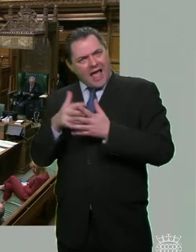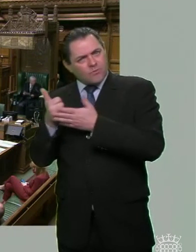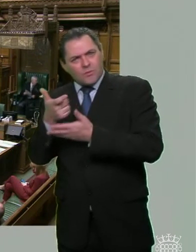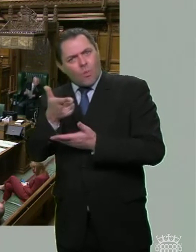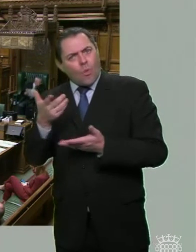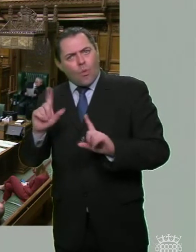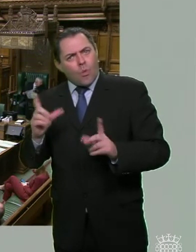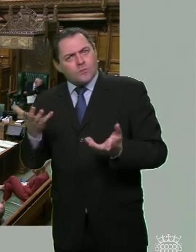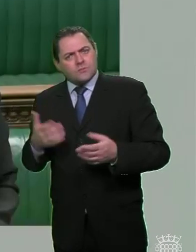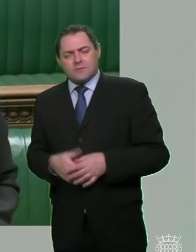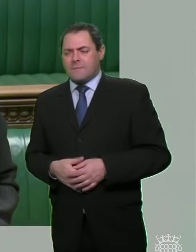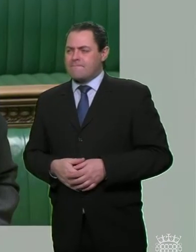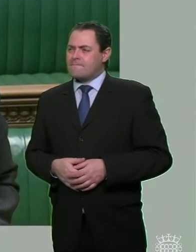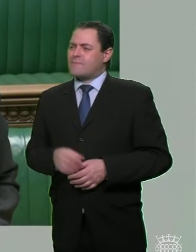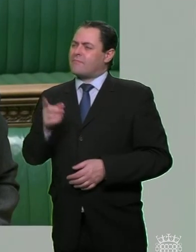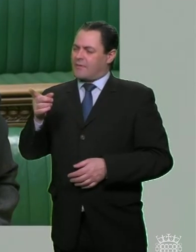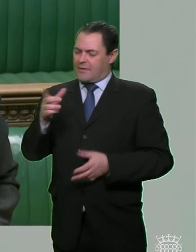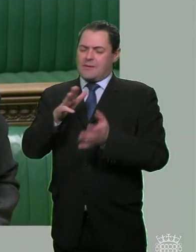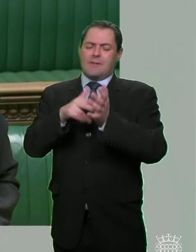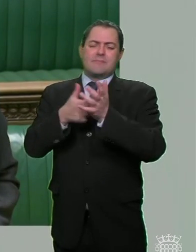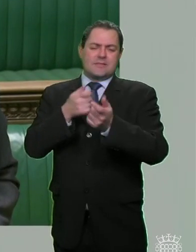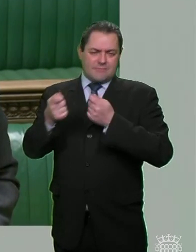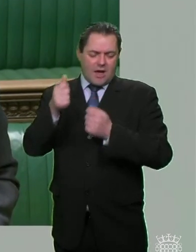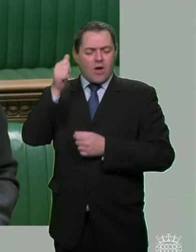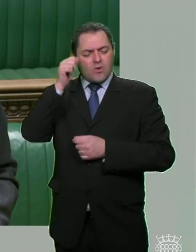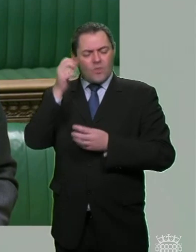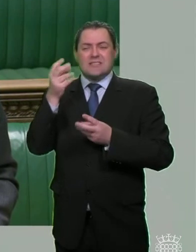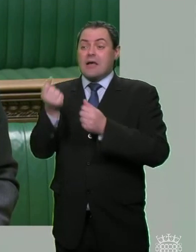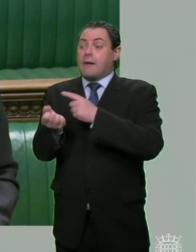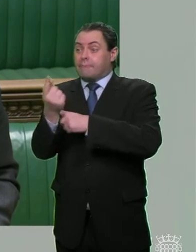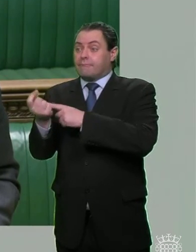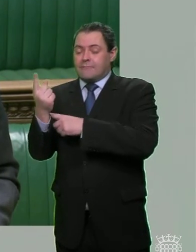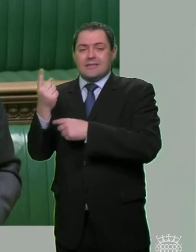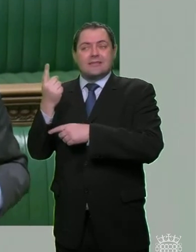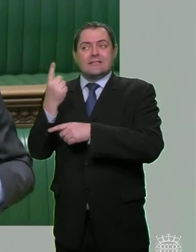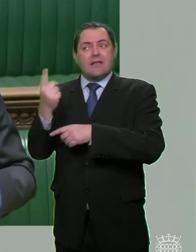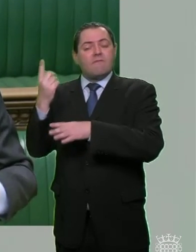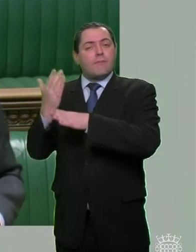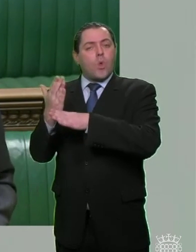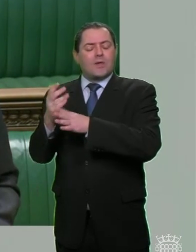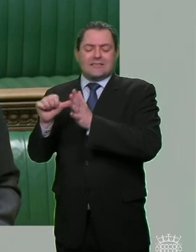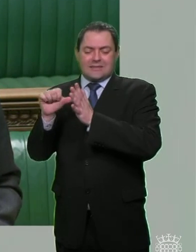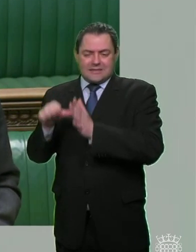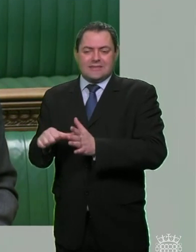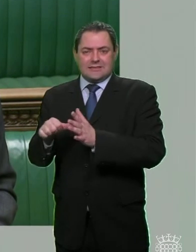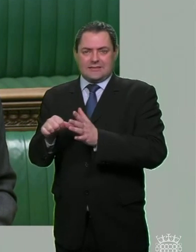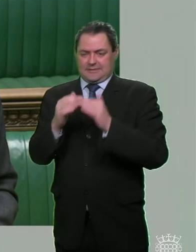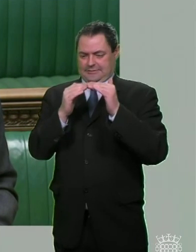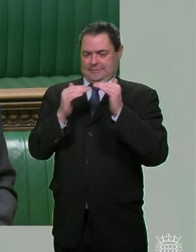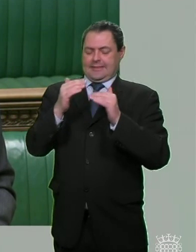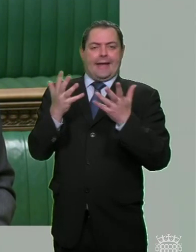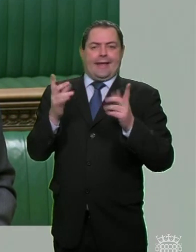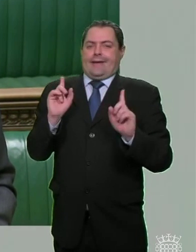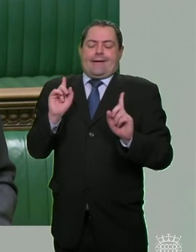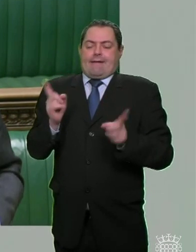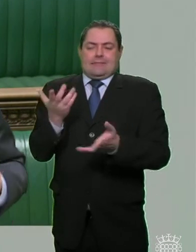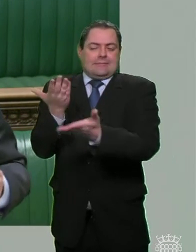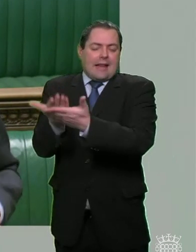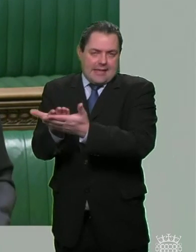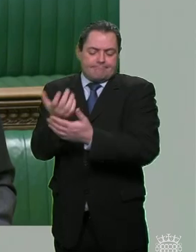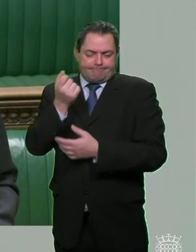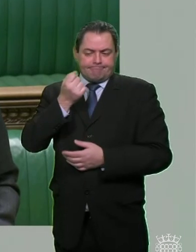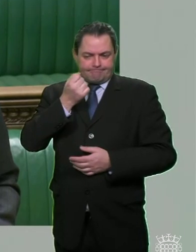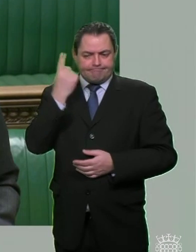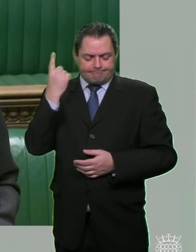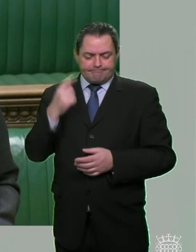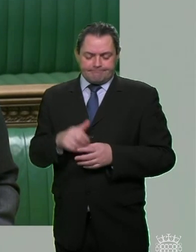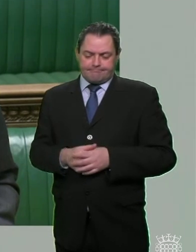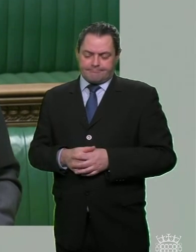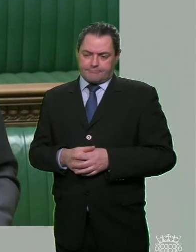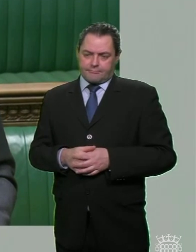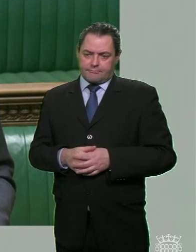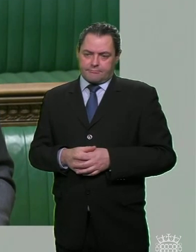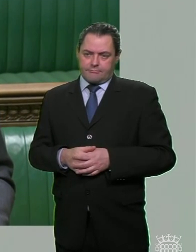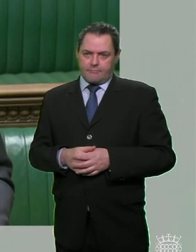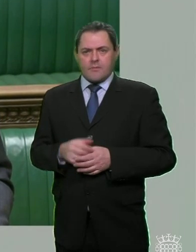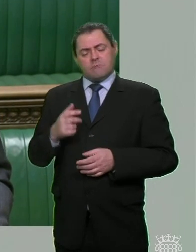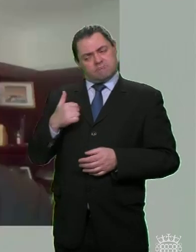I am conscious that, as the honourable Gentleman says, there have been difficult cases with self-employed people who have not qualified for some of the support that we have offered.